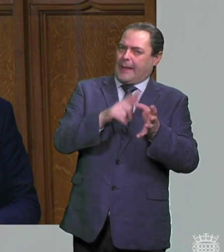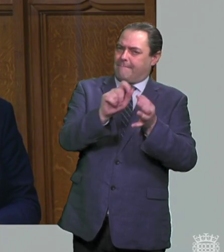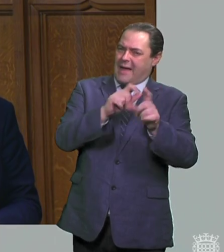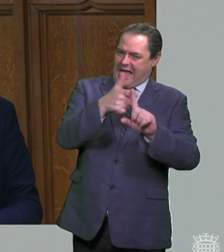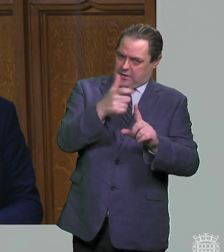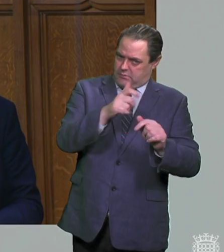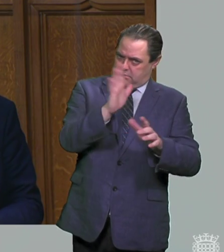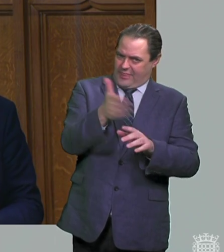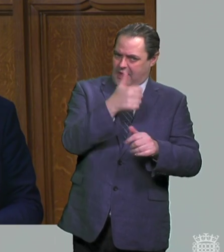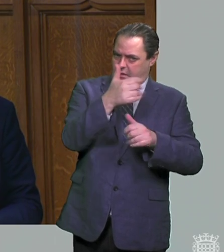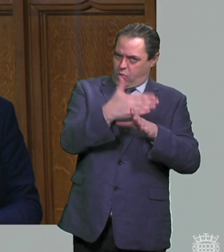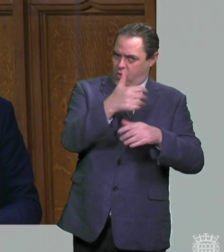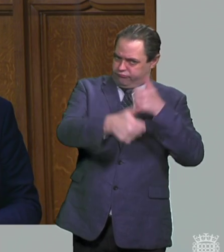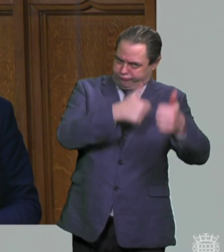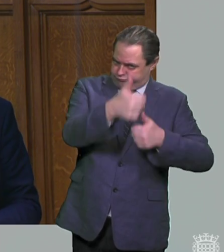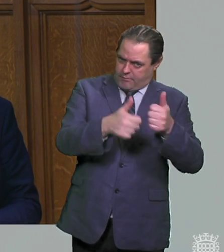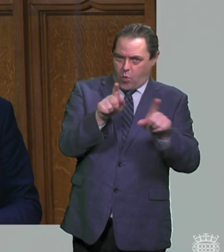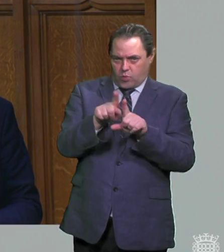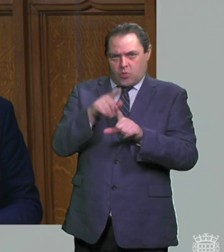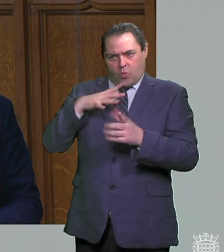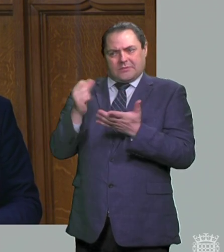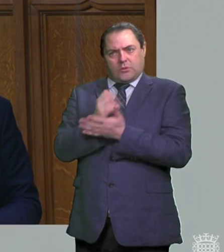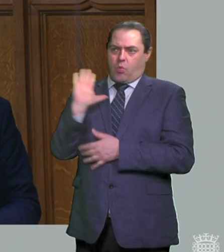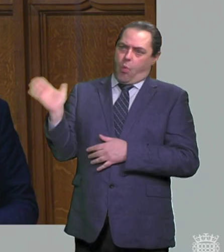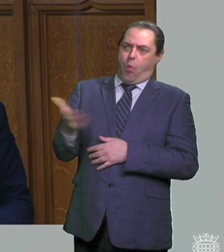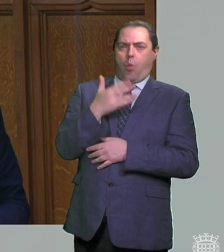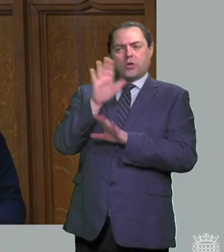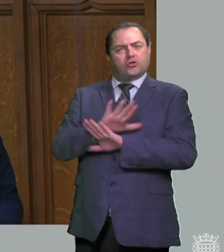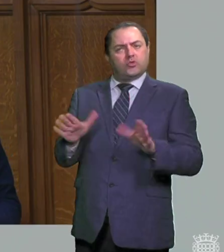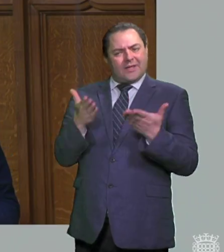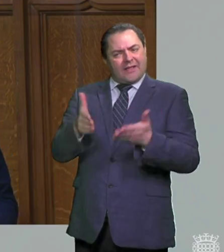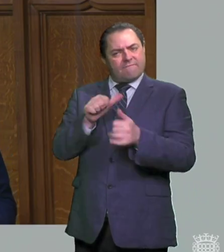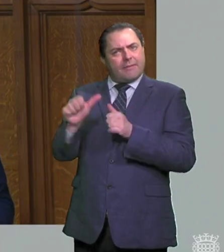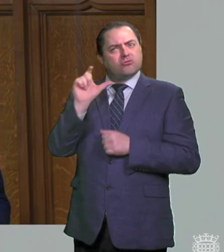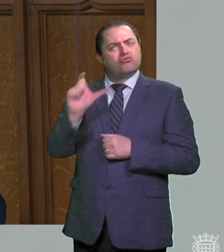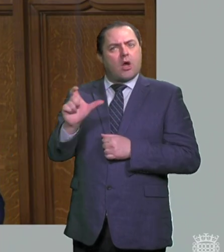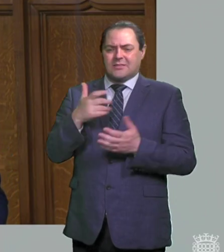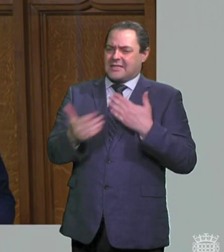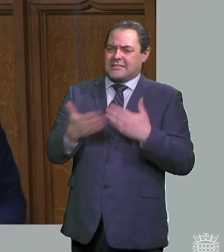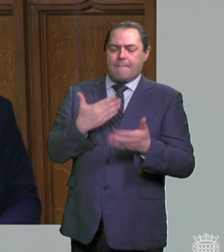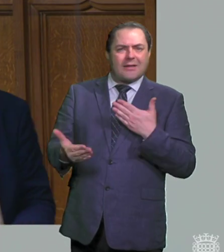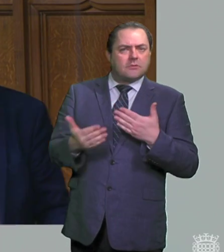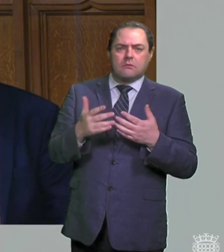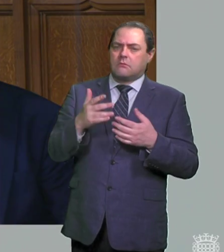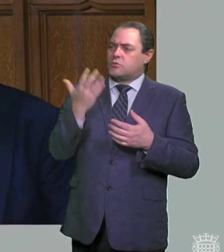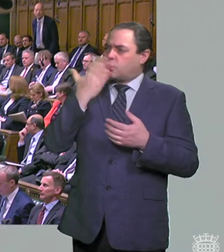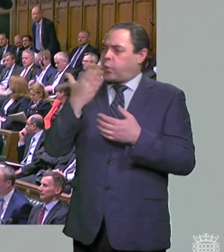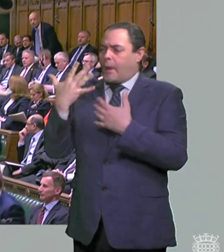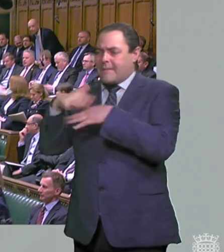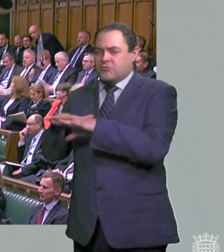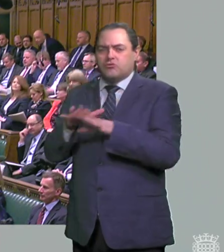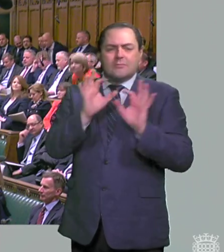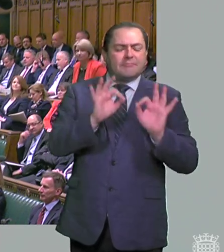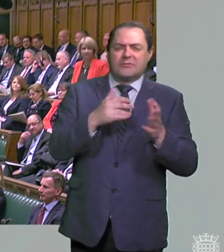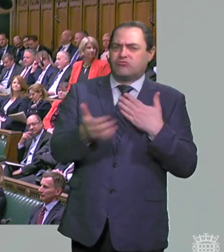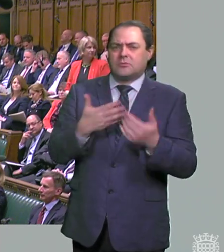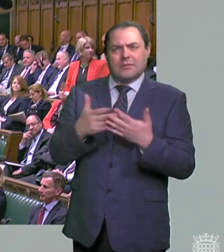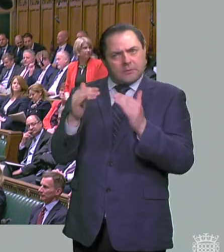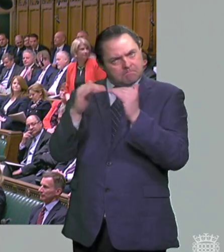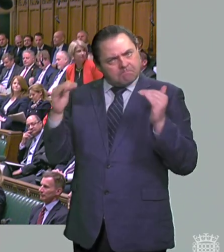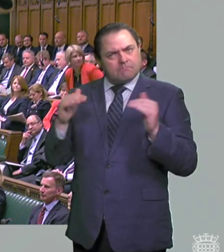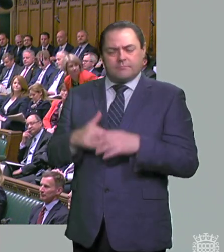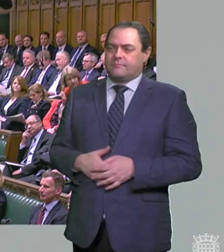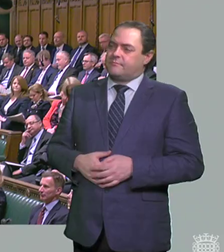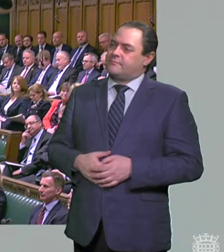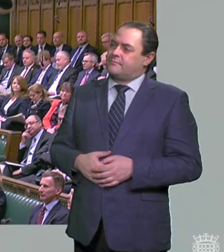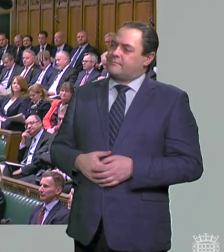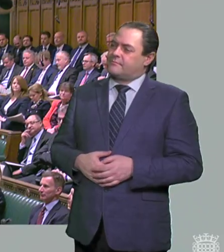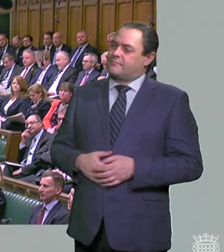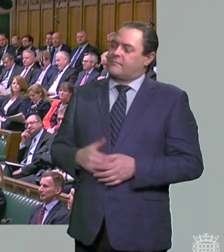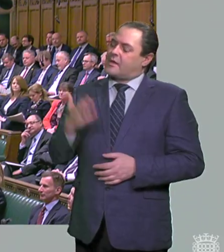Will he outline how we can ensure that all our children are given the best chance in life, regardless of which school they go to?